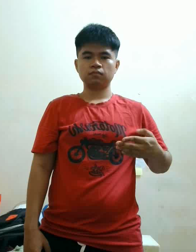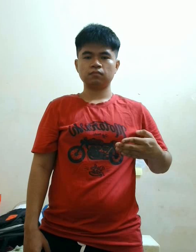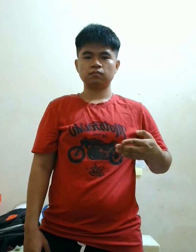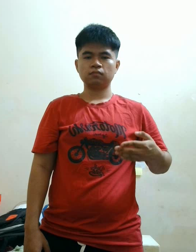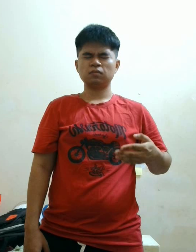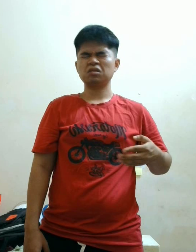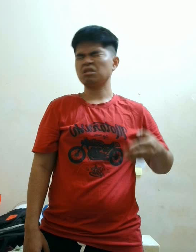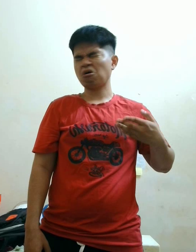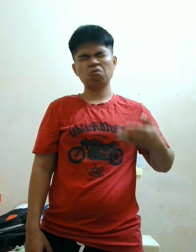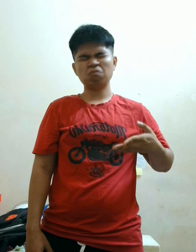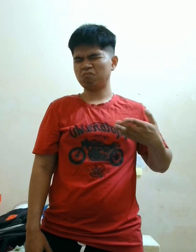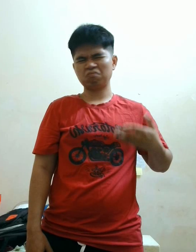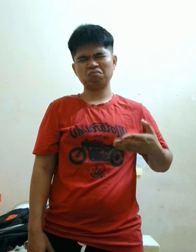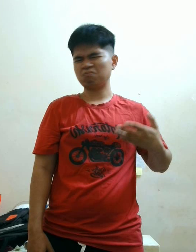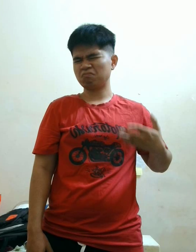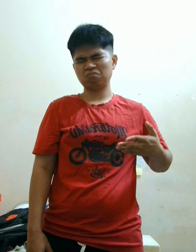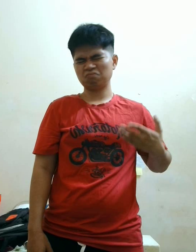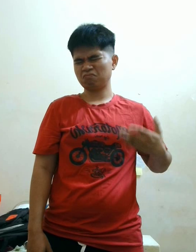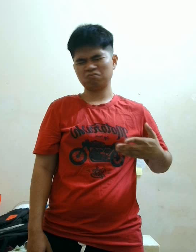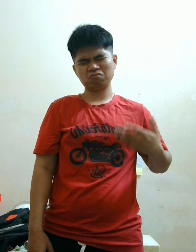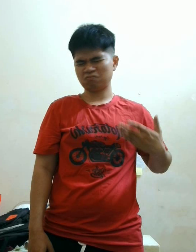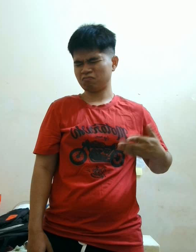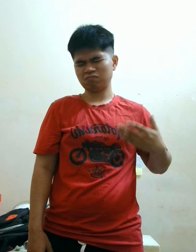nong